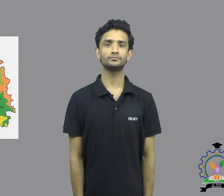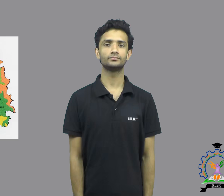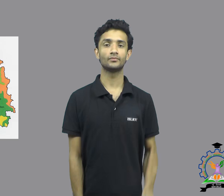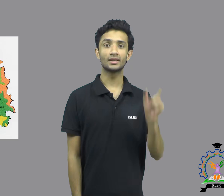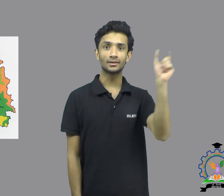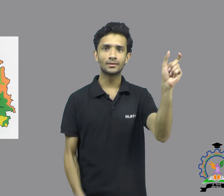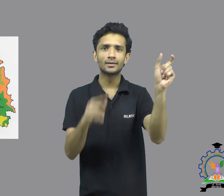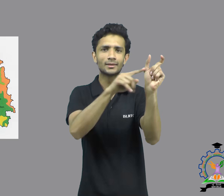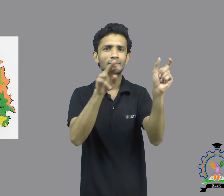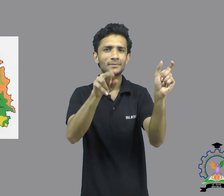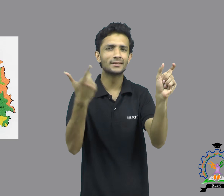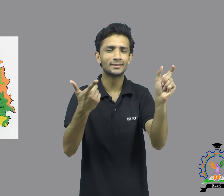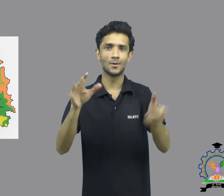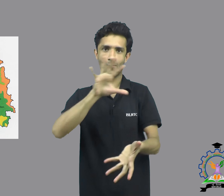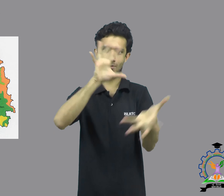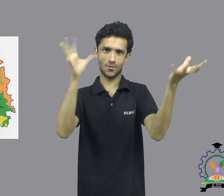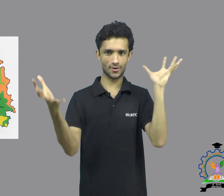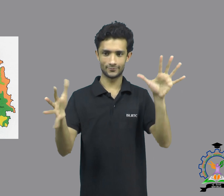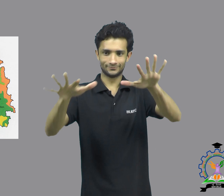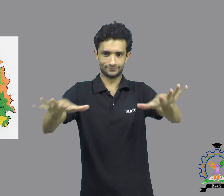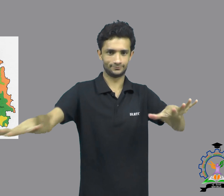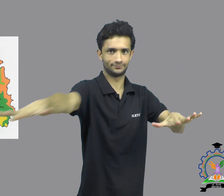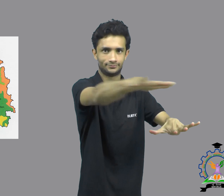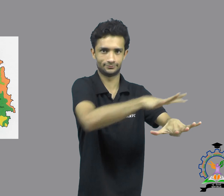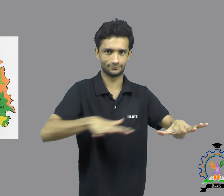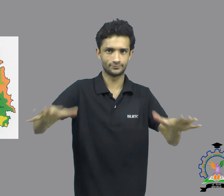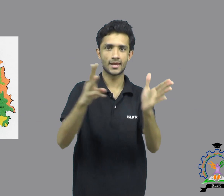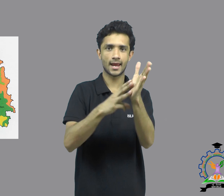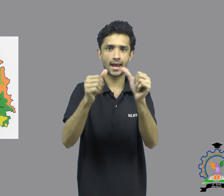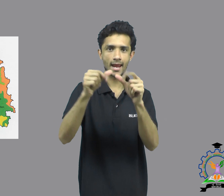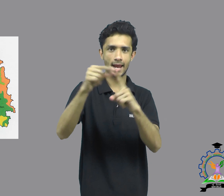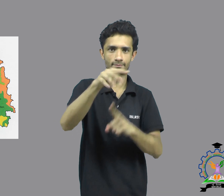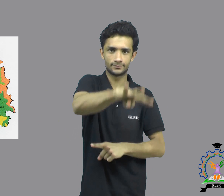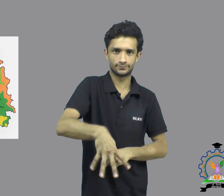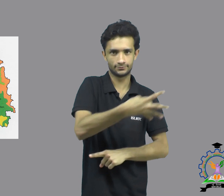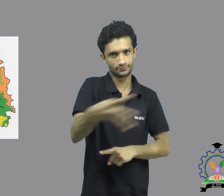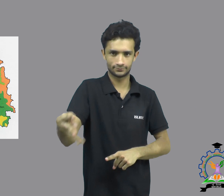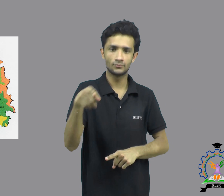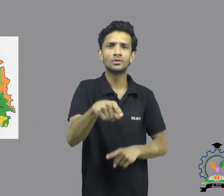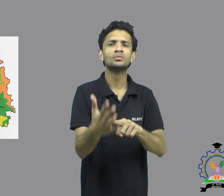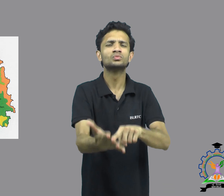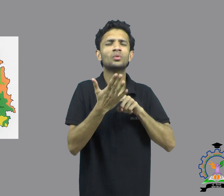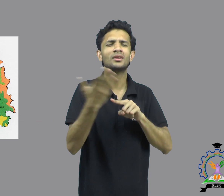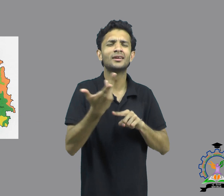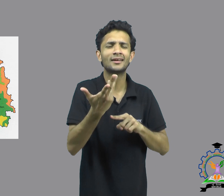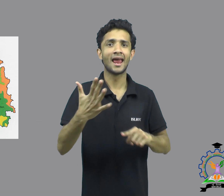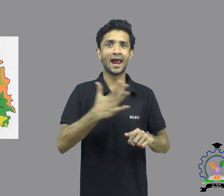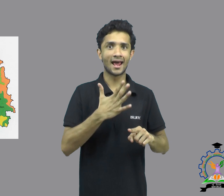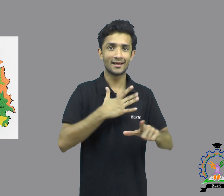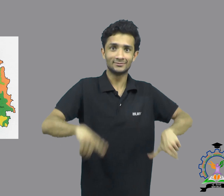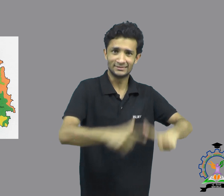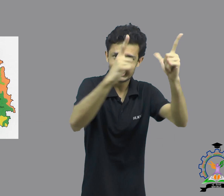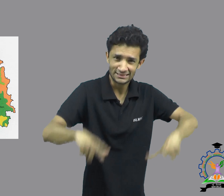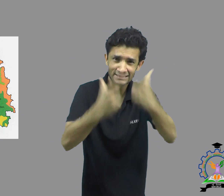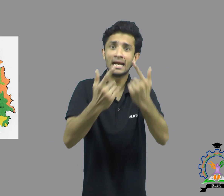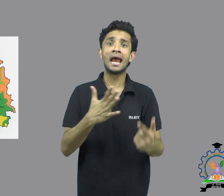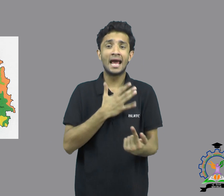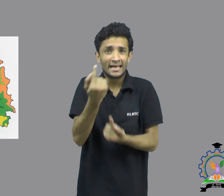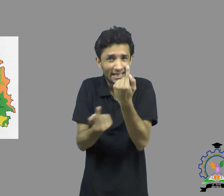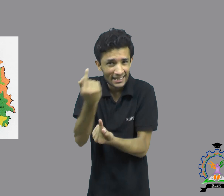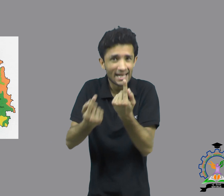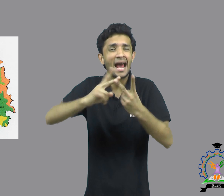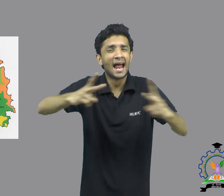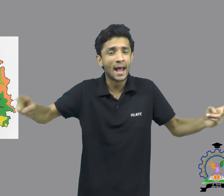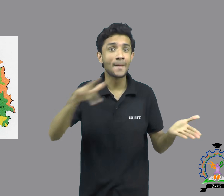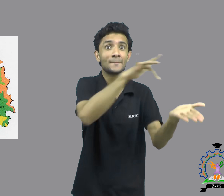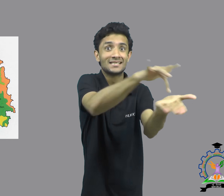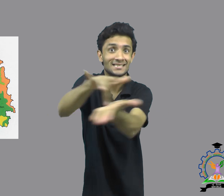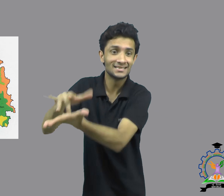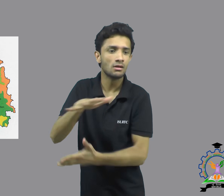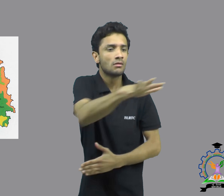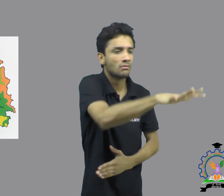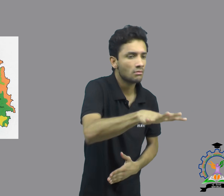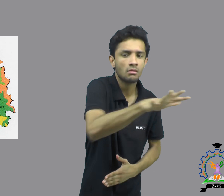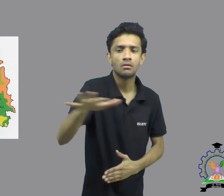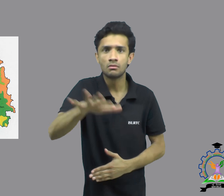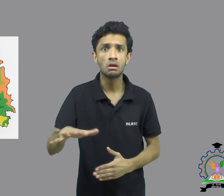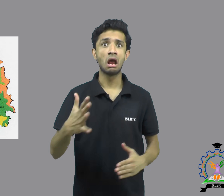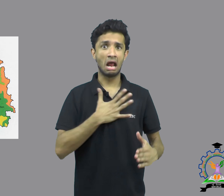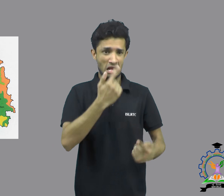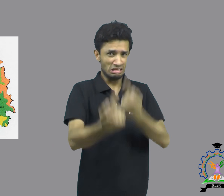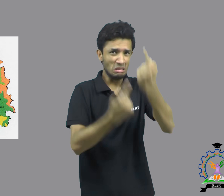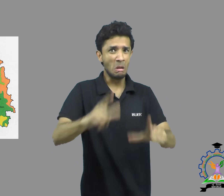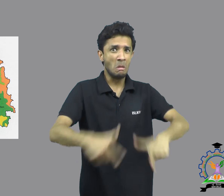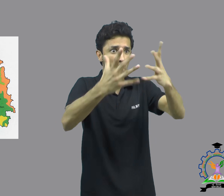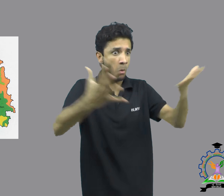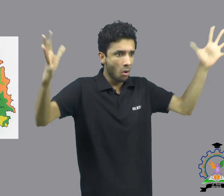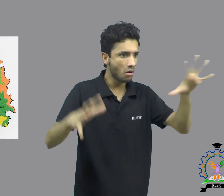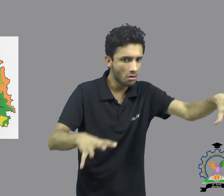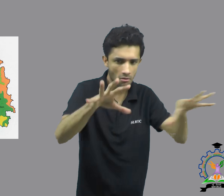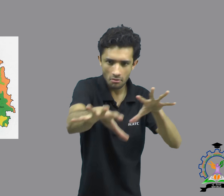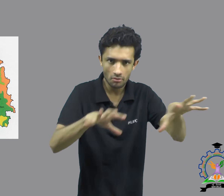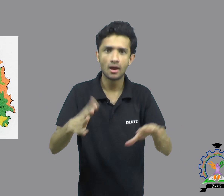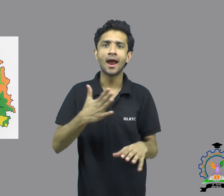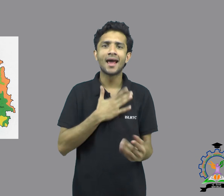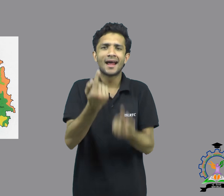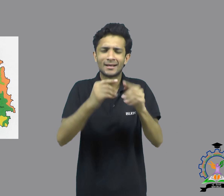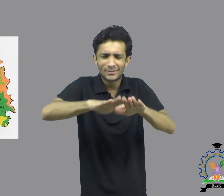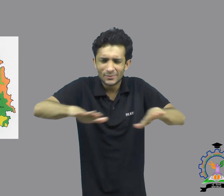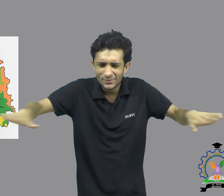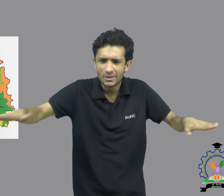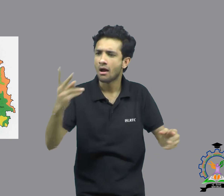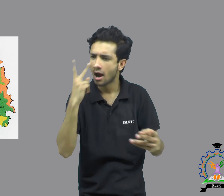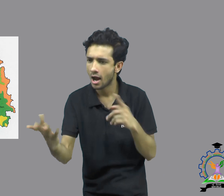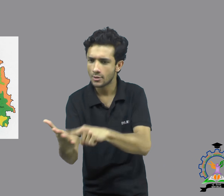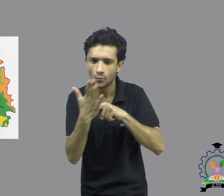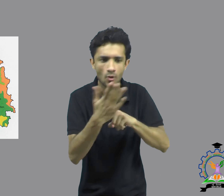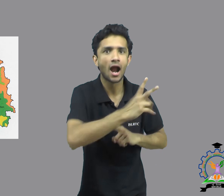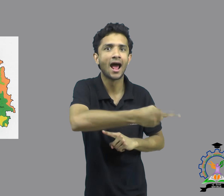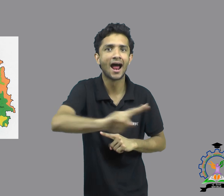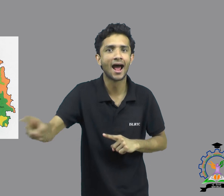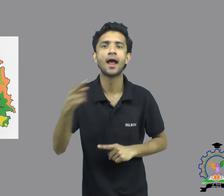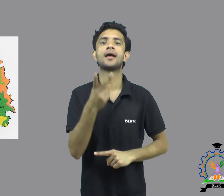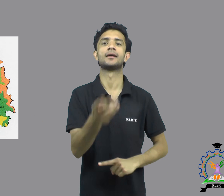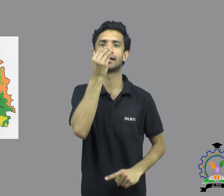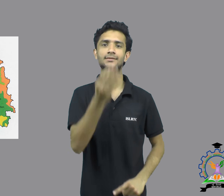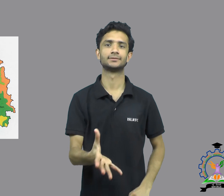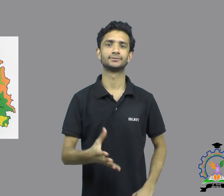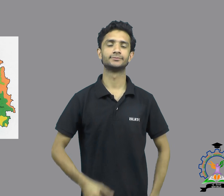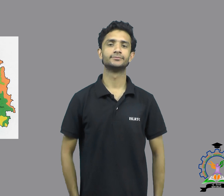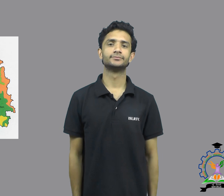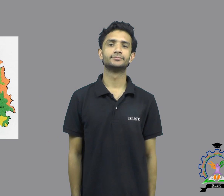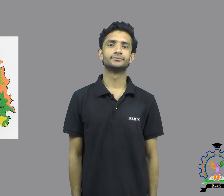Vegetation Map